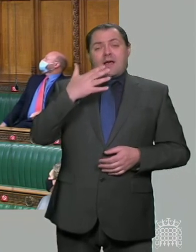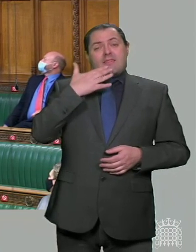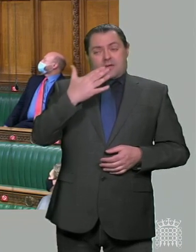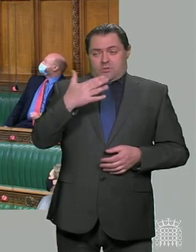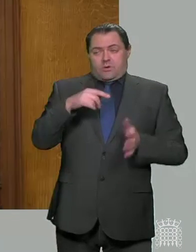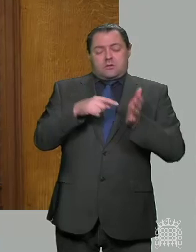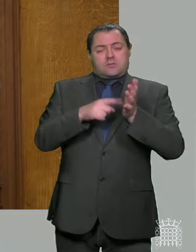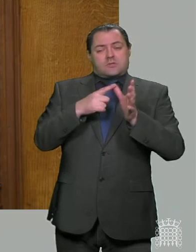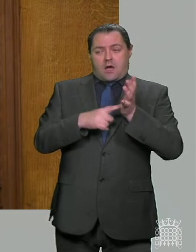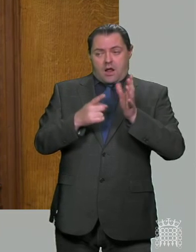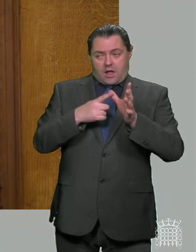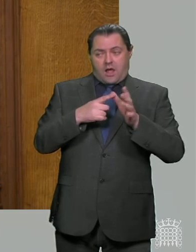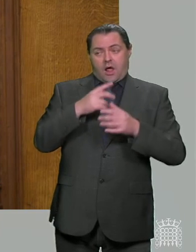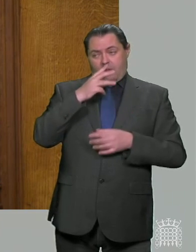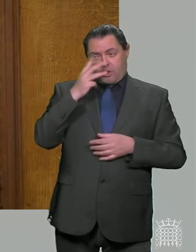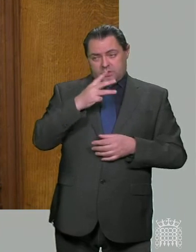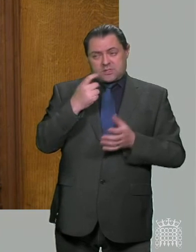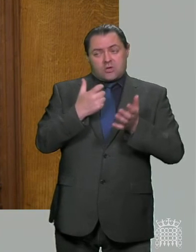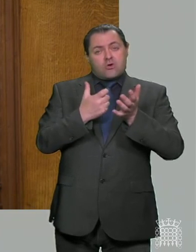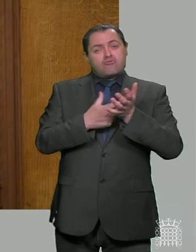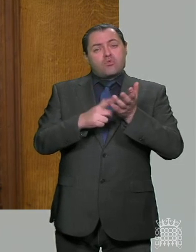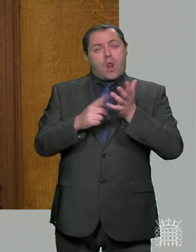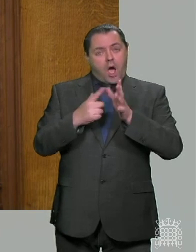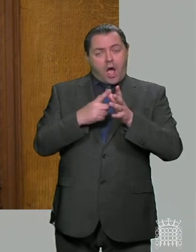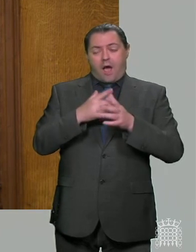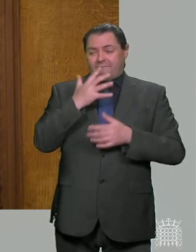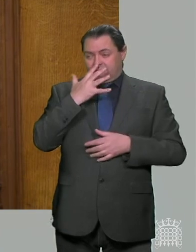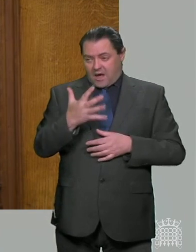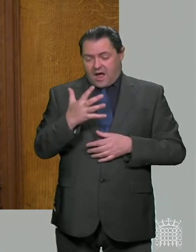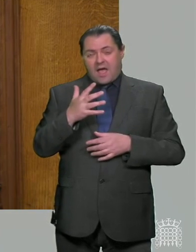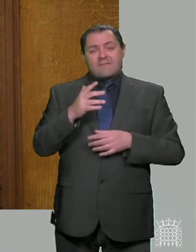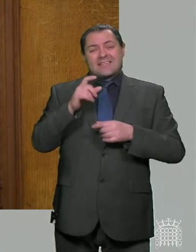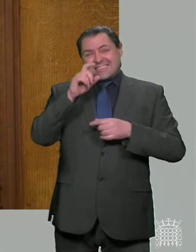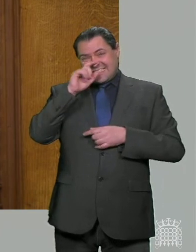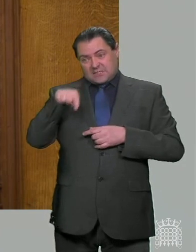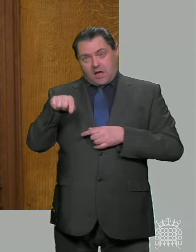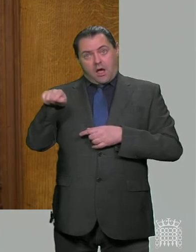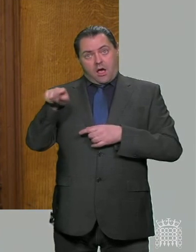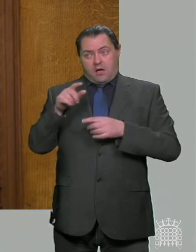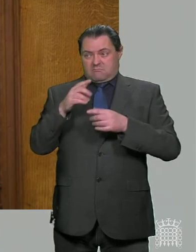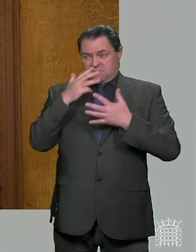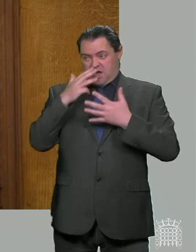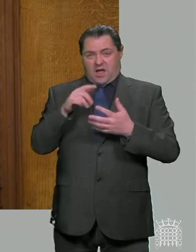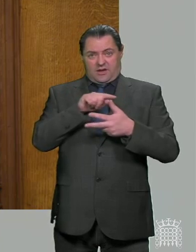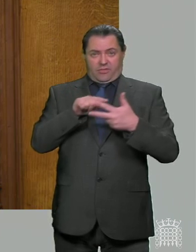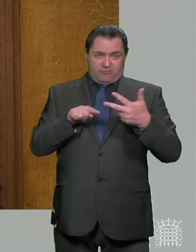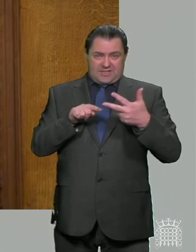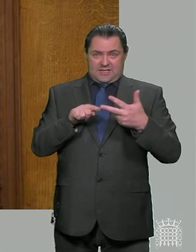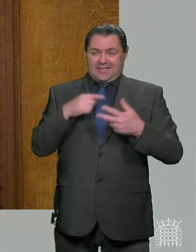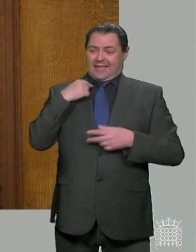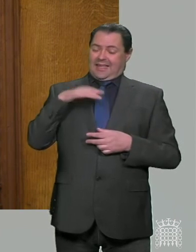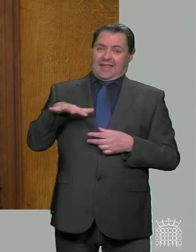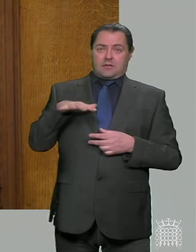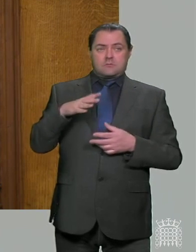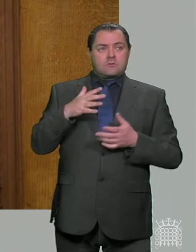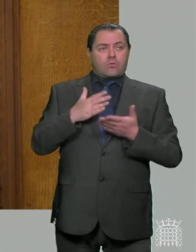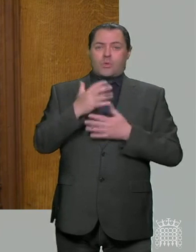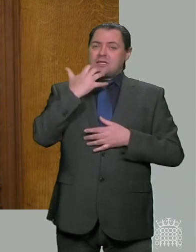Tala, 13, Rula, just five years old, her big sister Yara, aged nine: three Palestinian children killed in an Israeli air- strike.